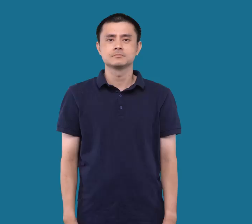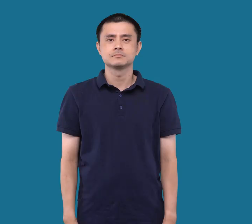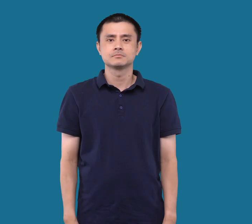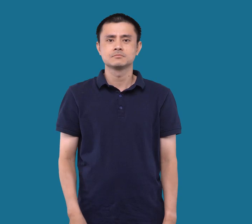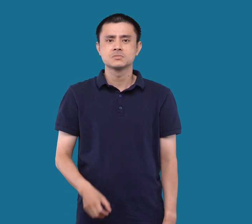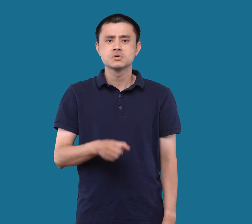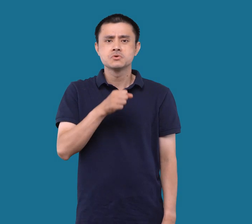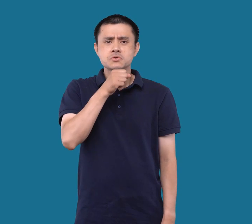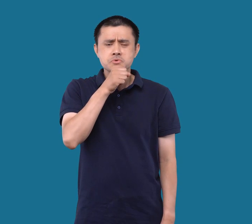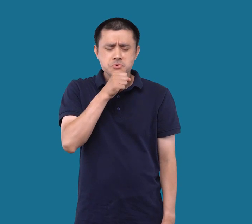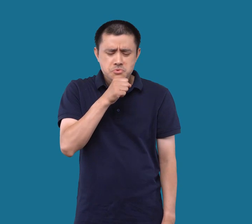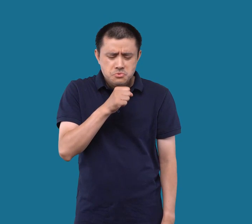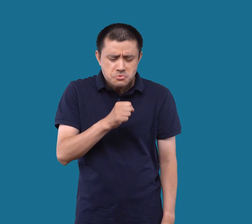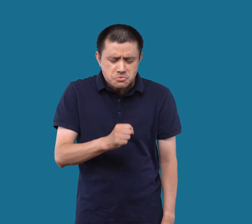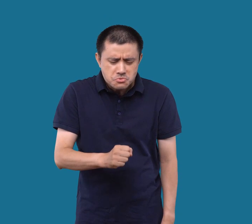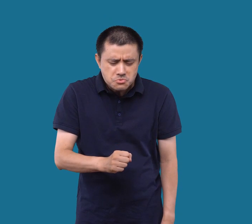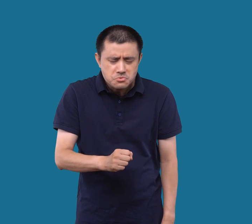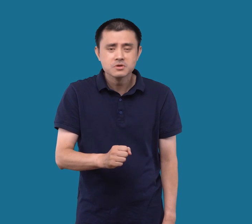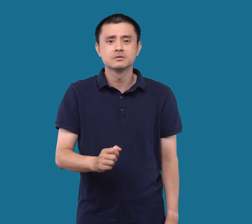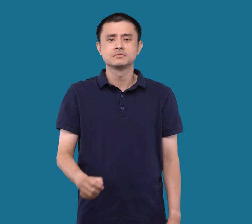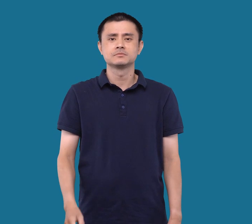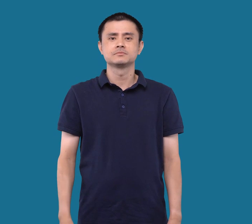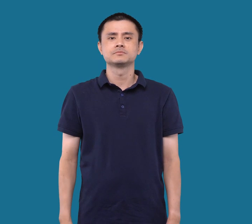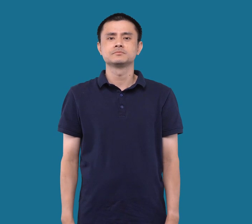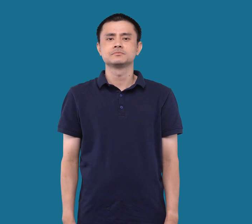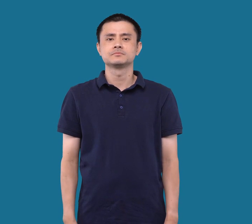cụ già